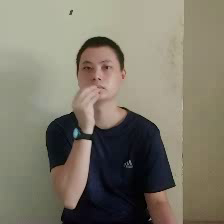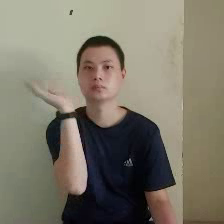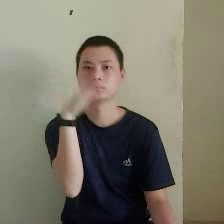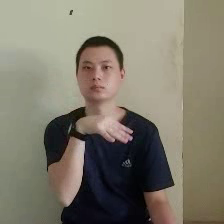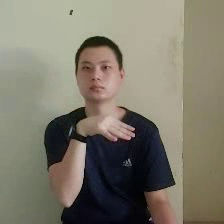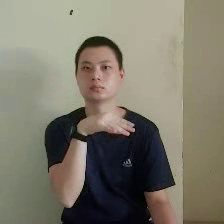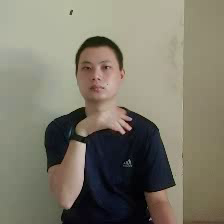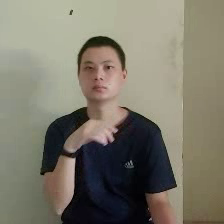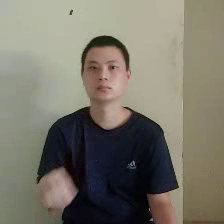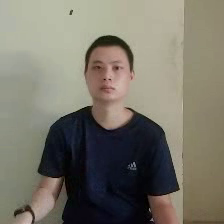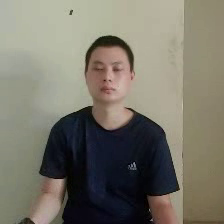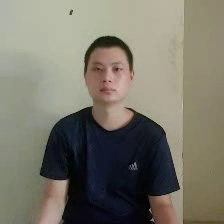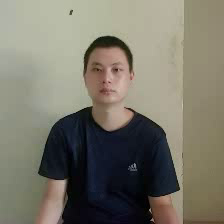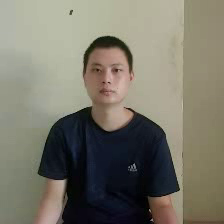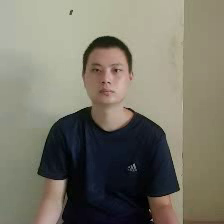Nói xấu